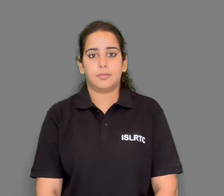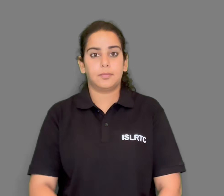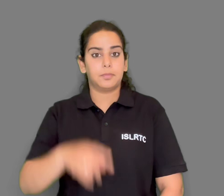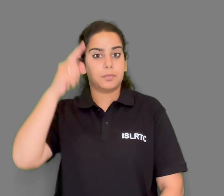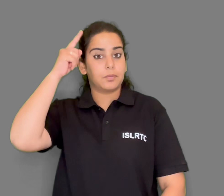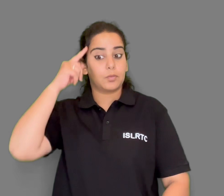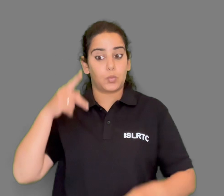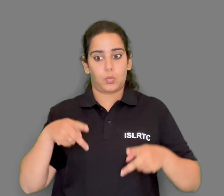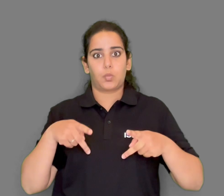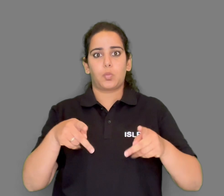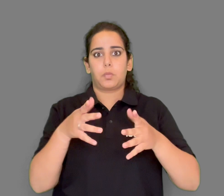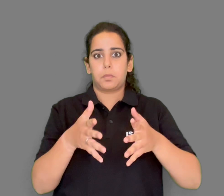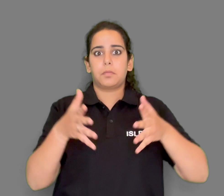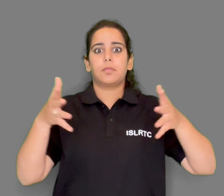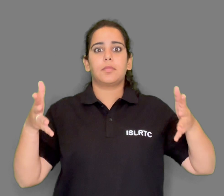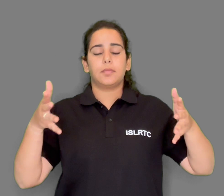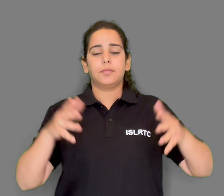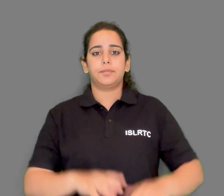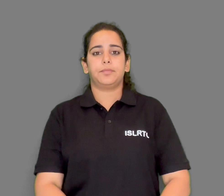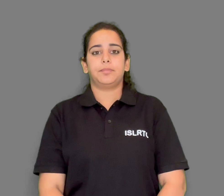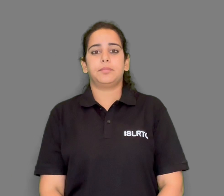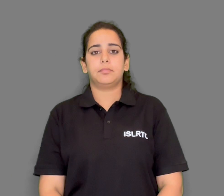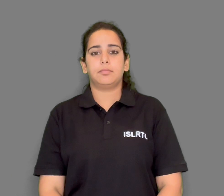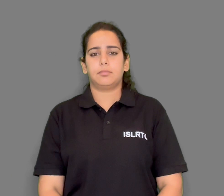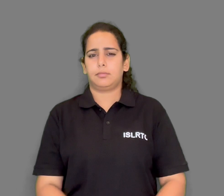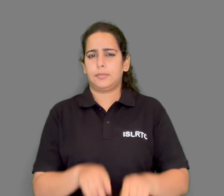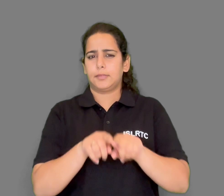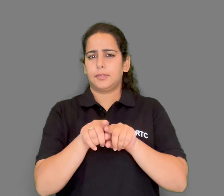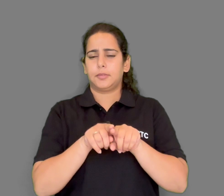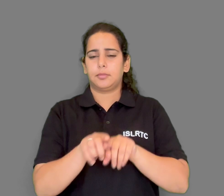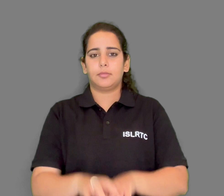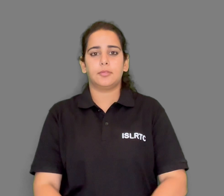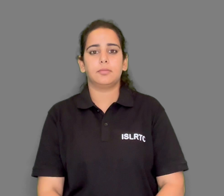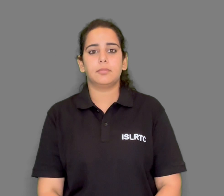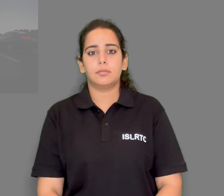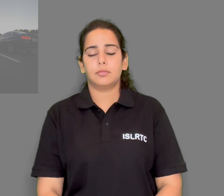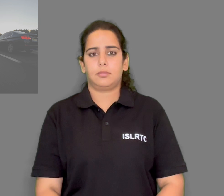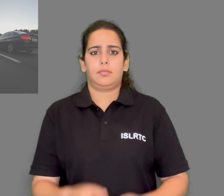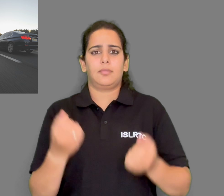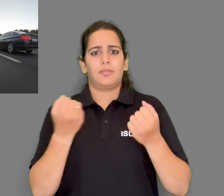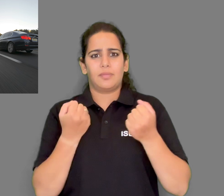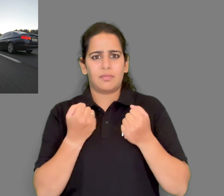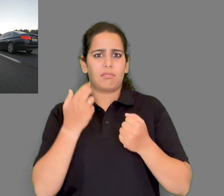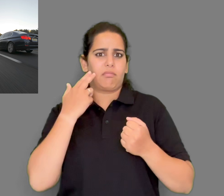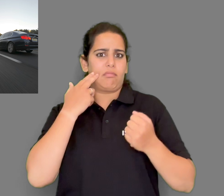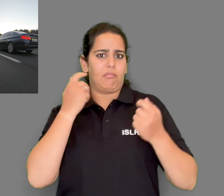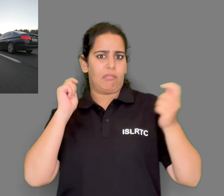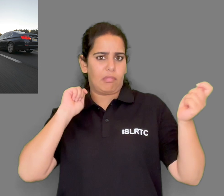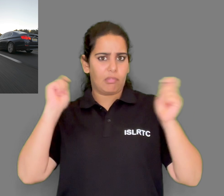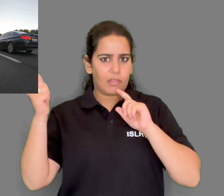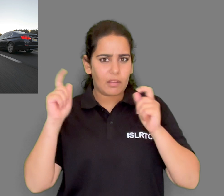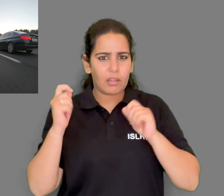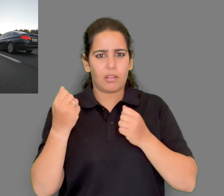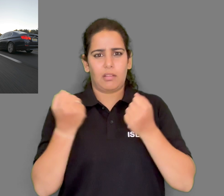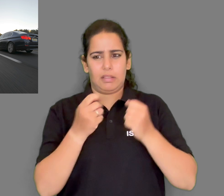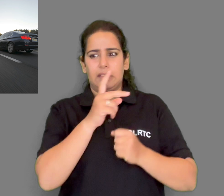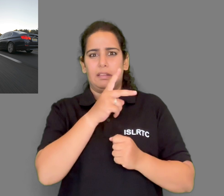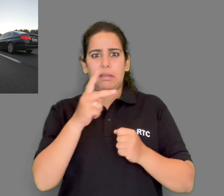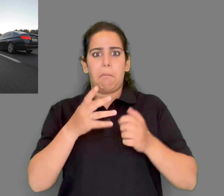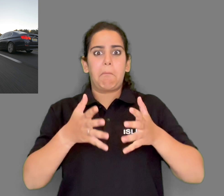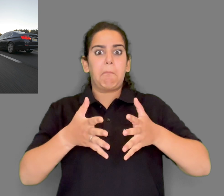Expressway A highway specially high-speed traffic